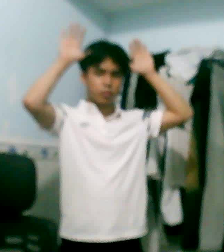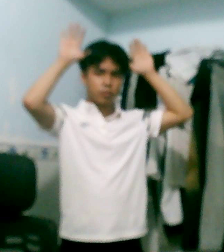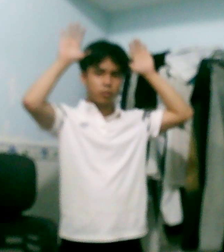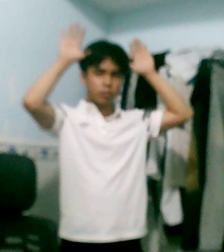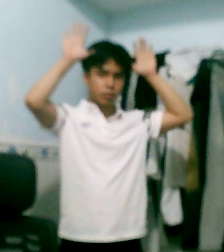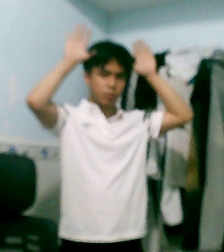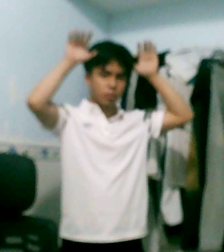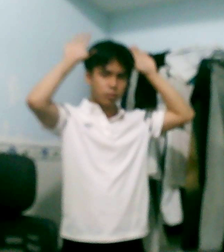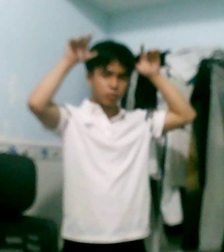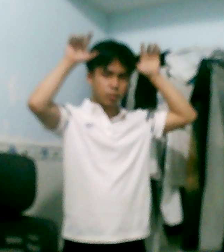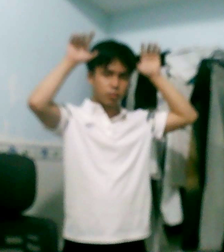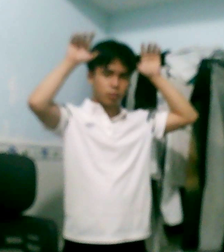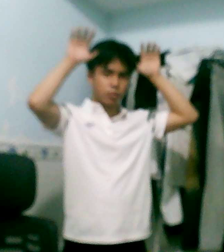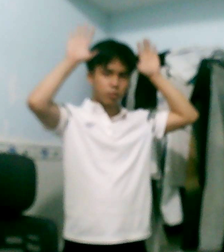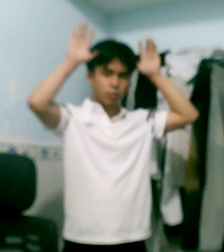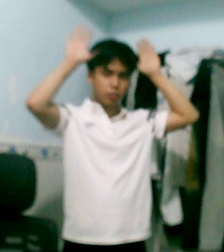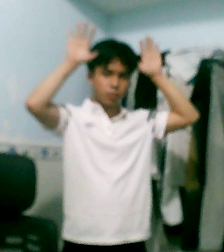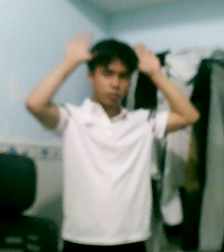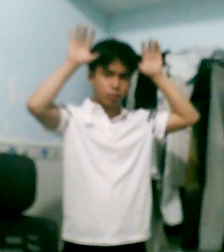cho